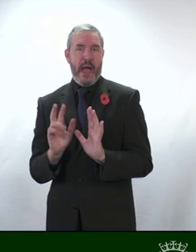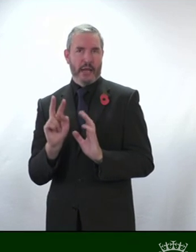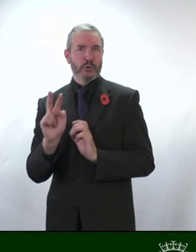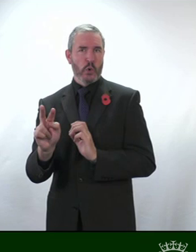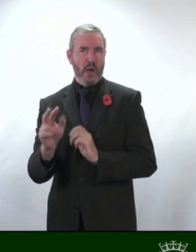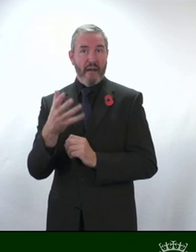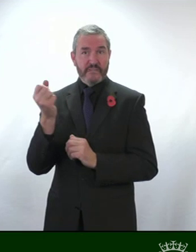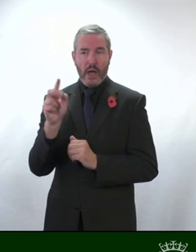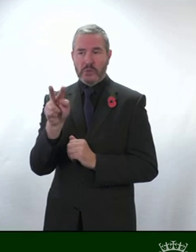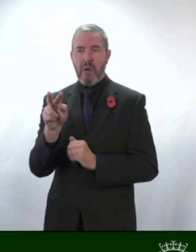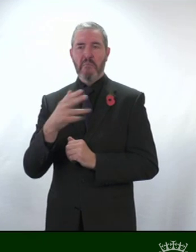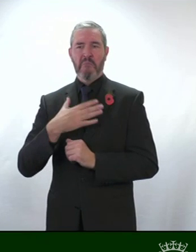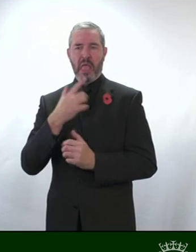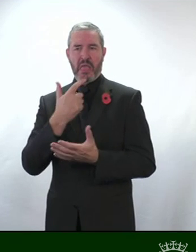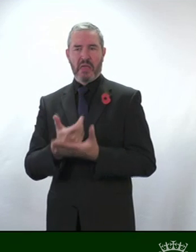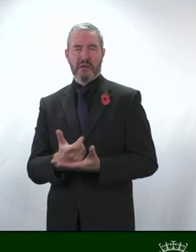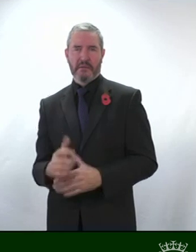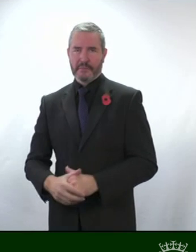I did find that absolutely astonishing.